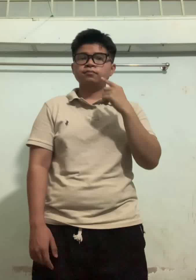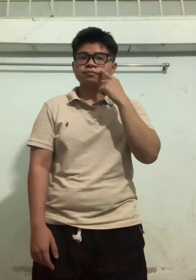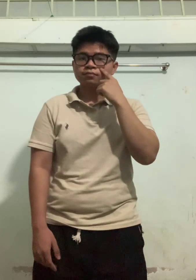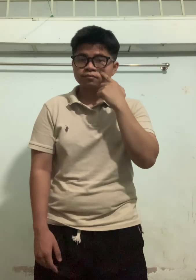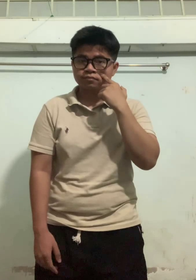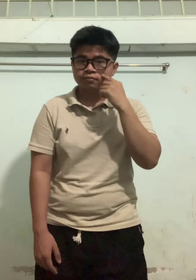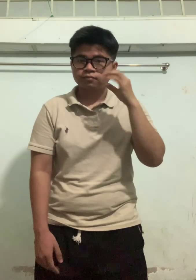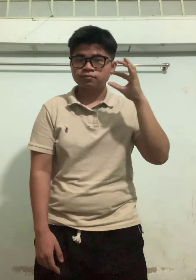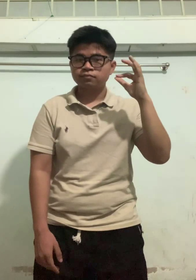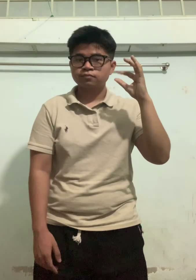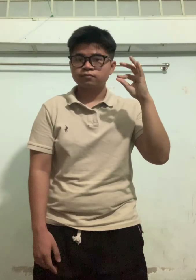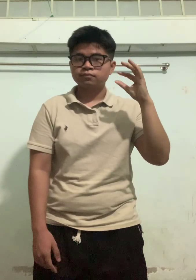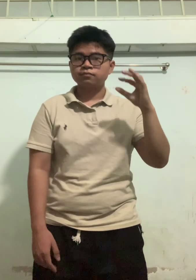lam quen